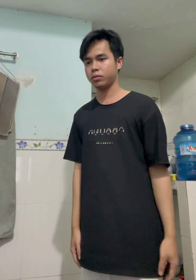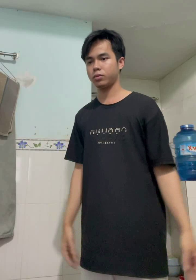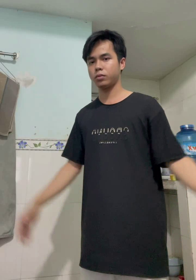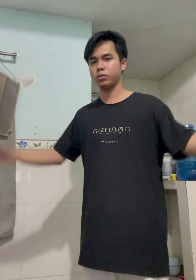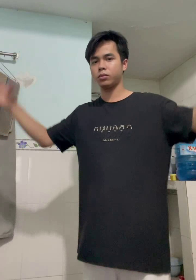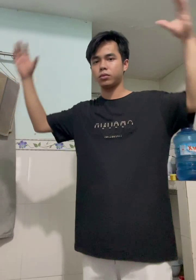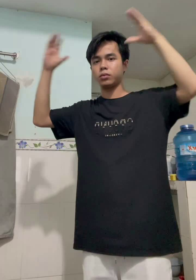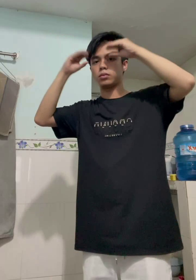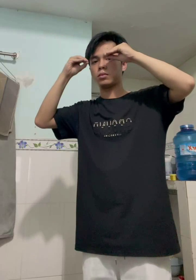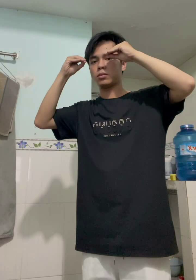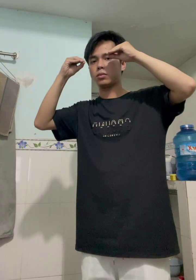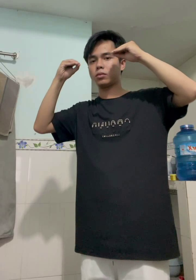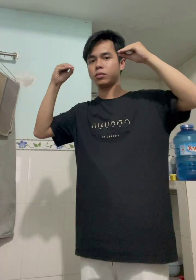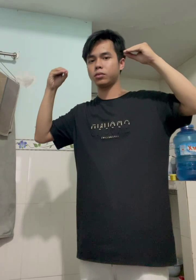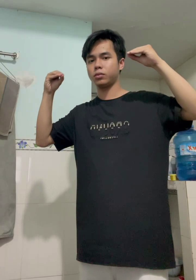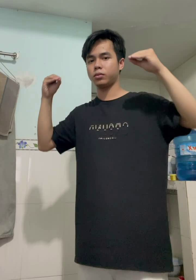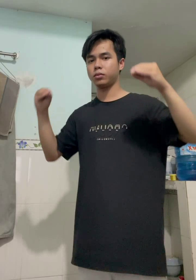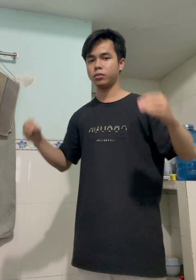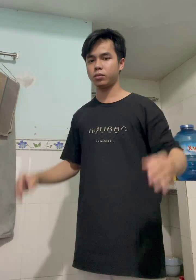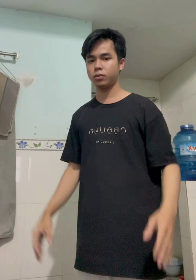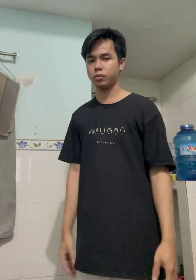buoi toi